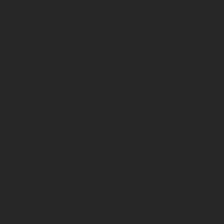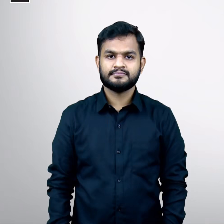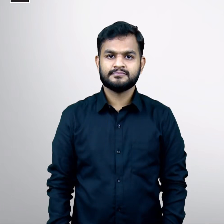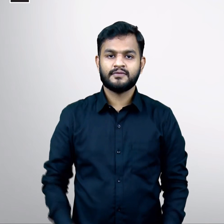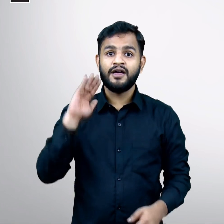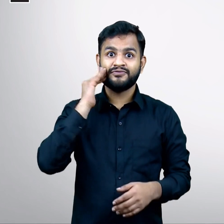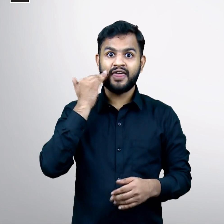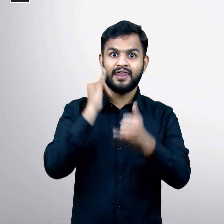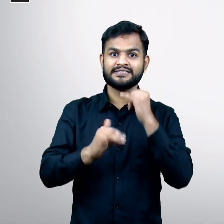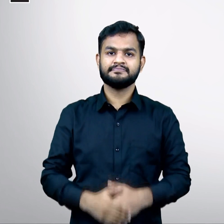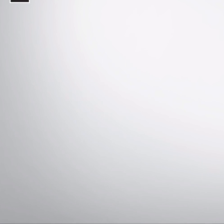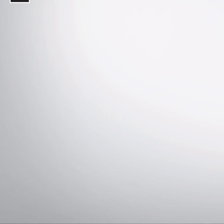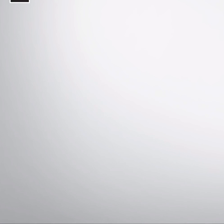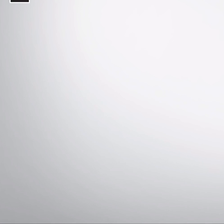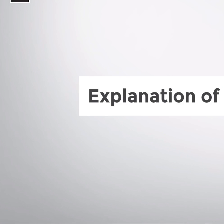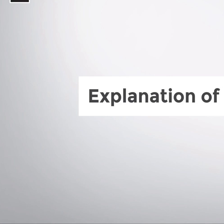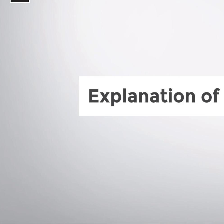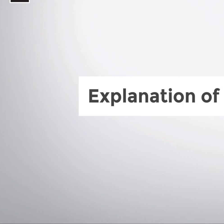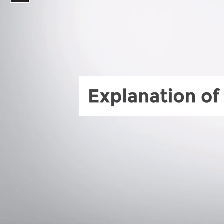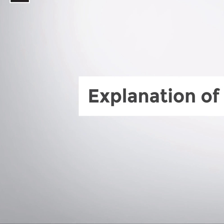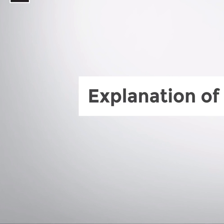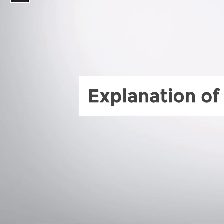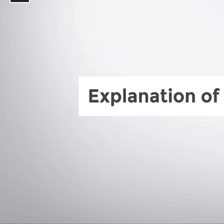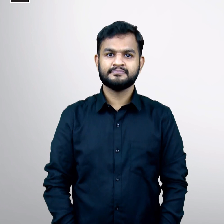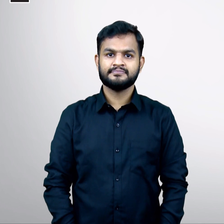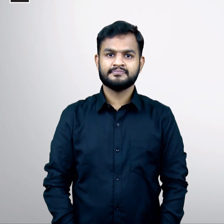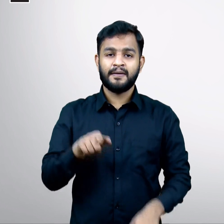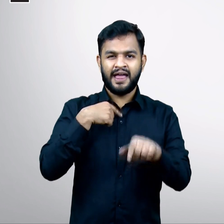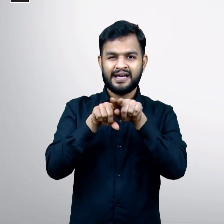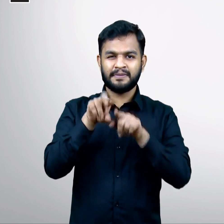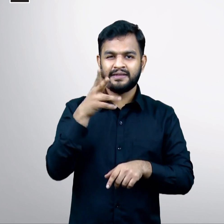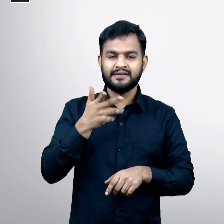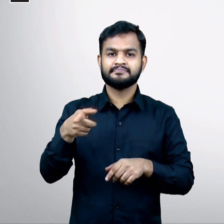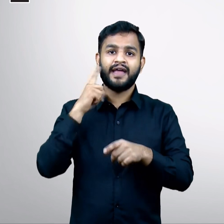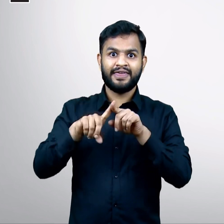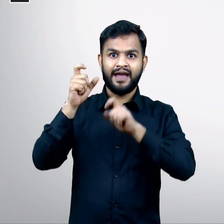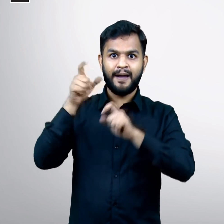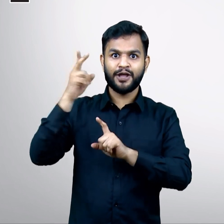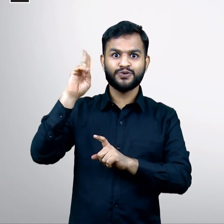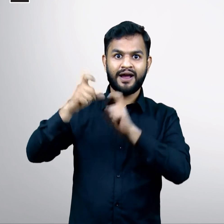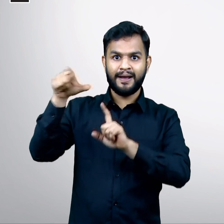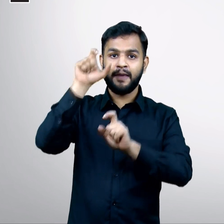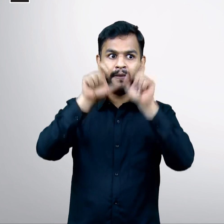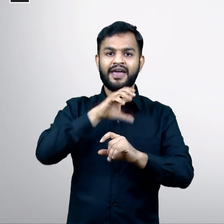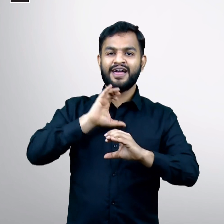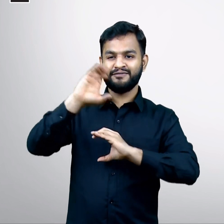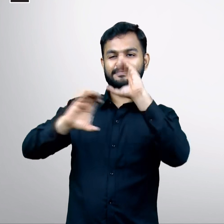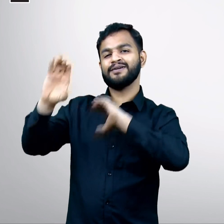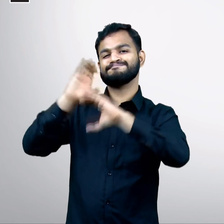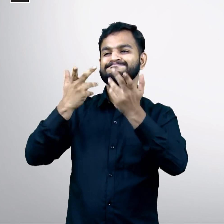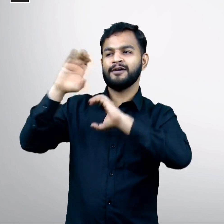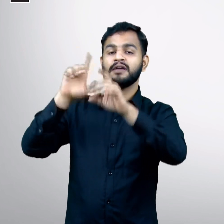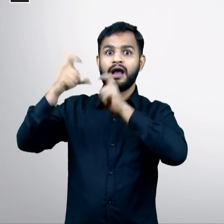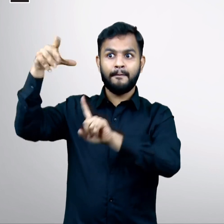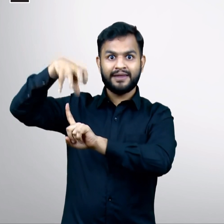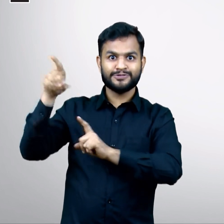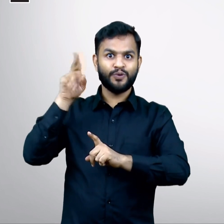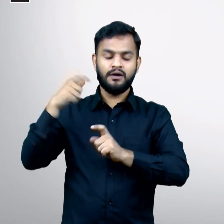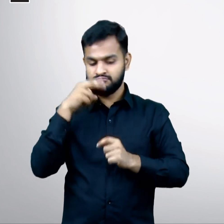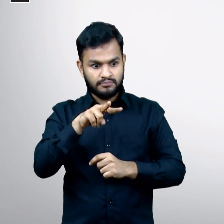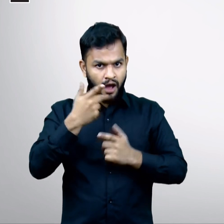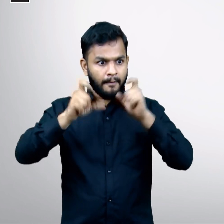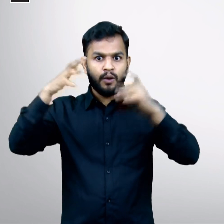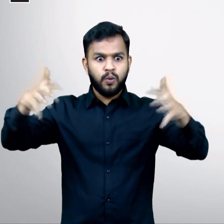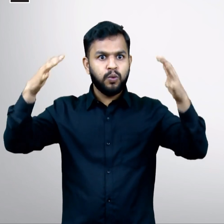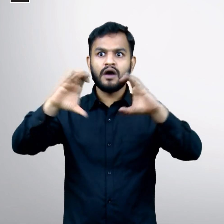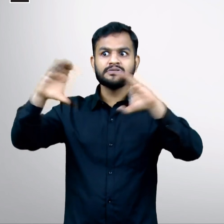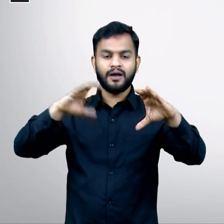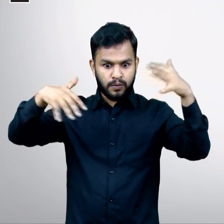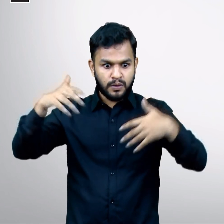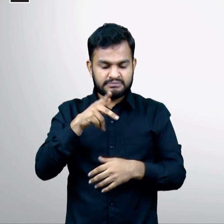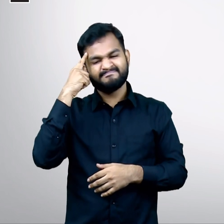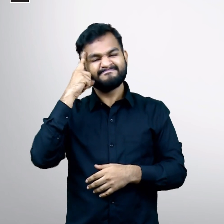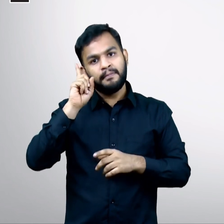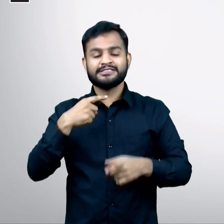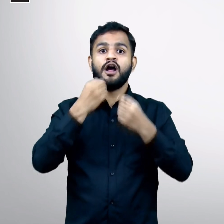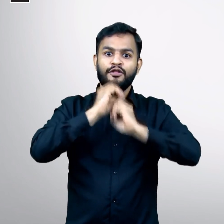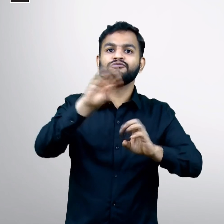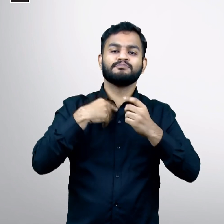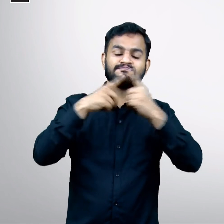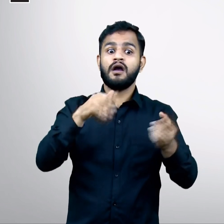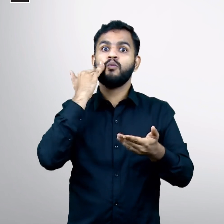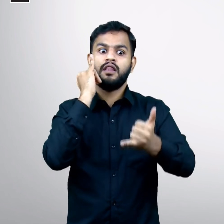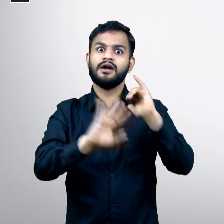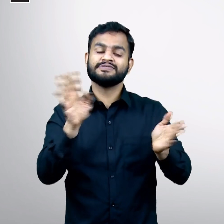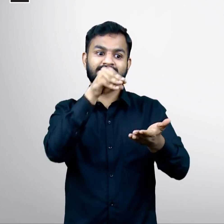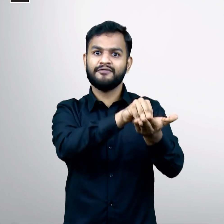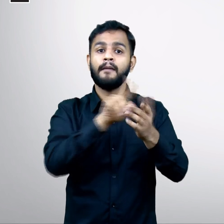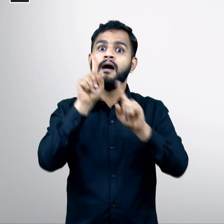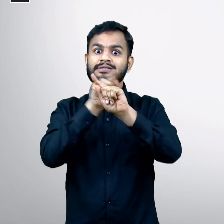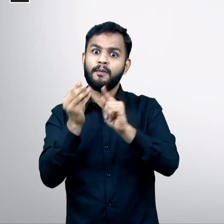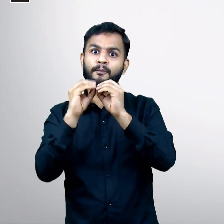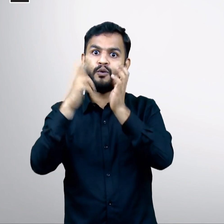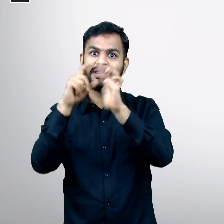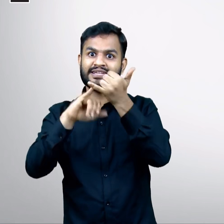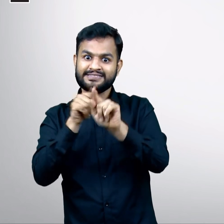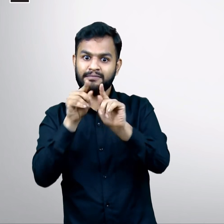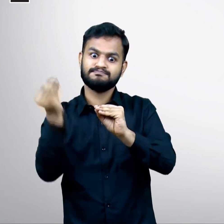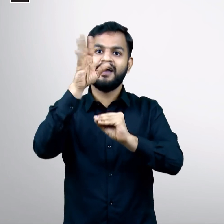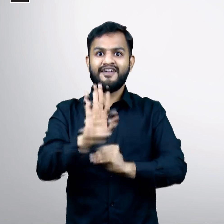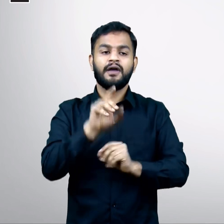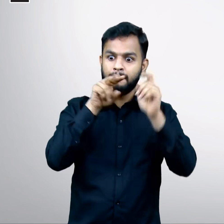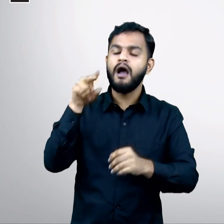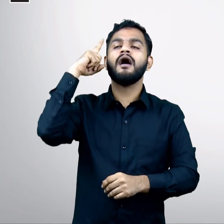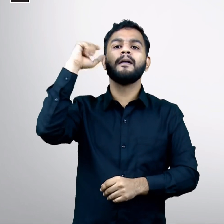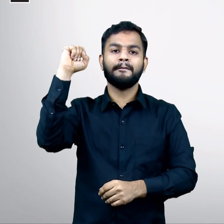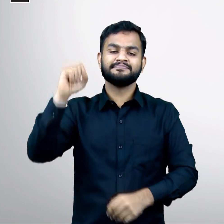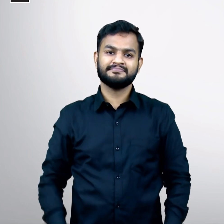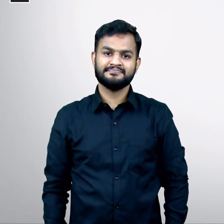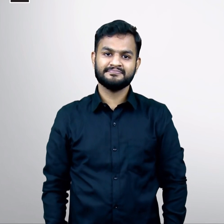Record Date